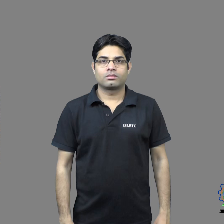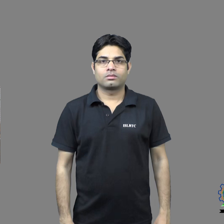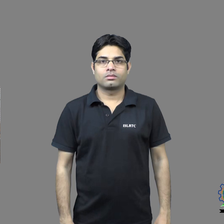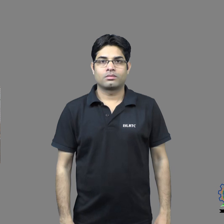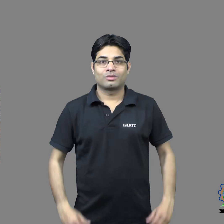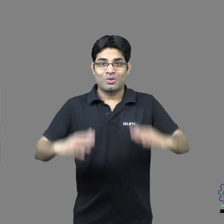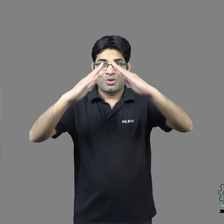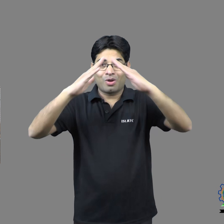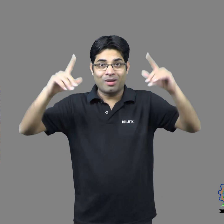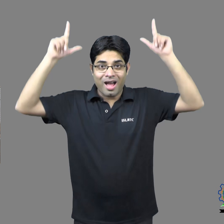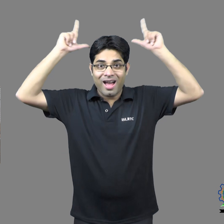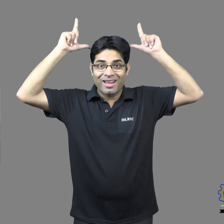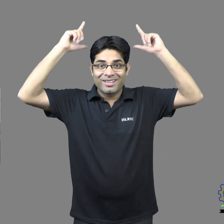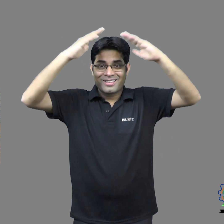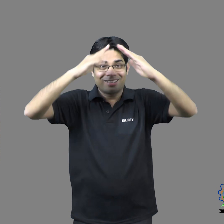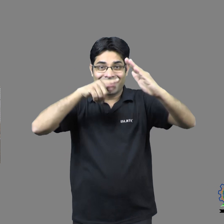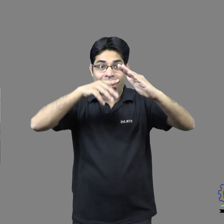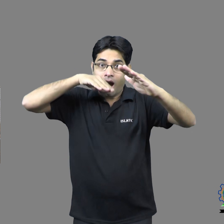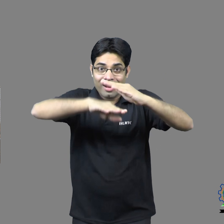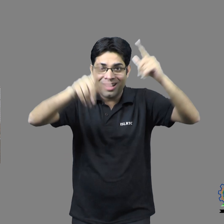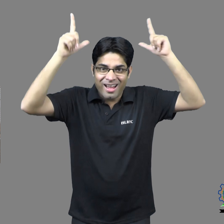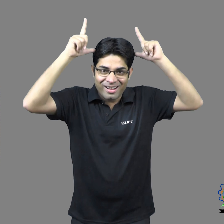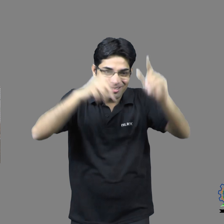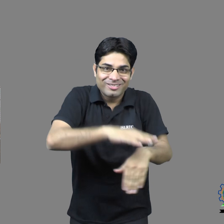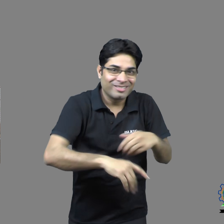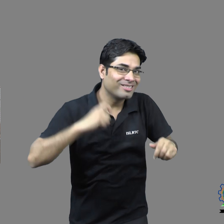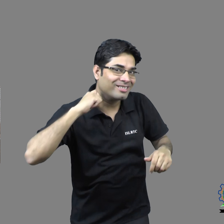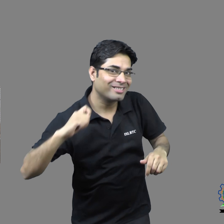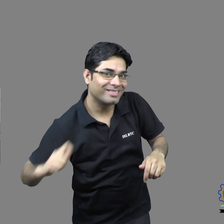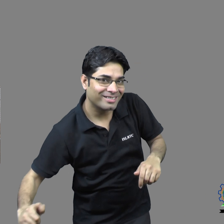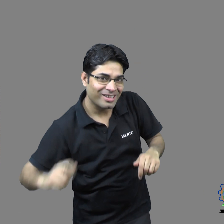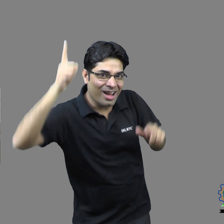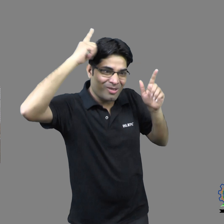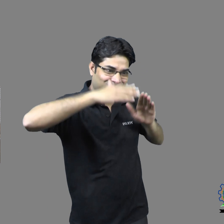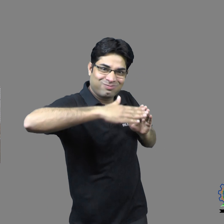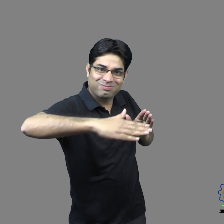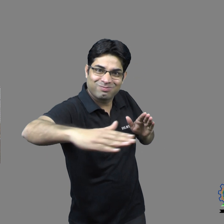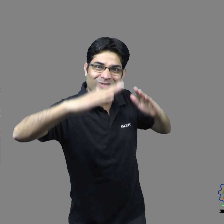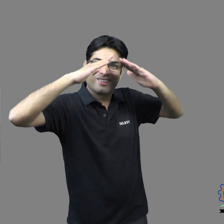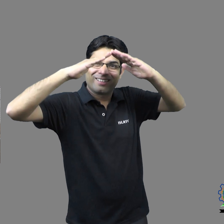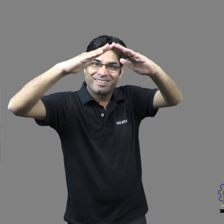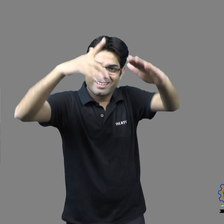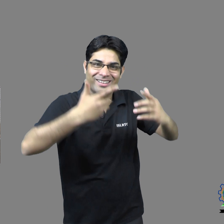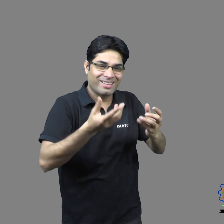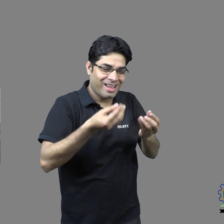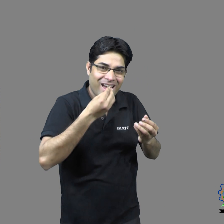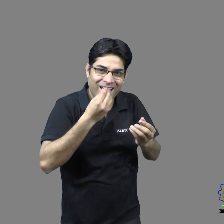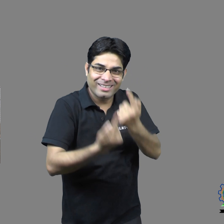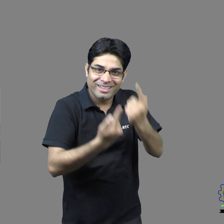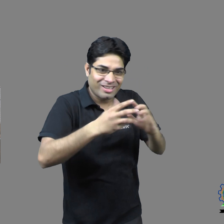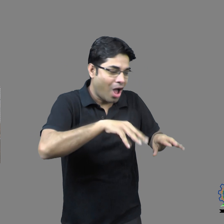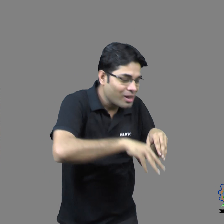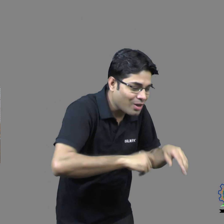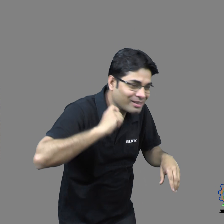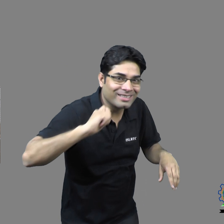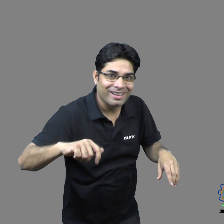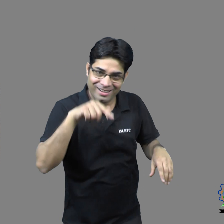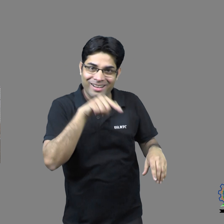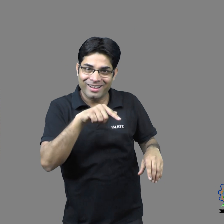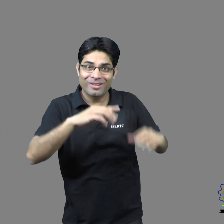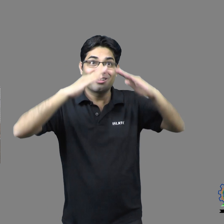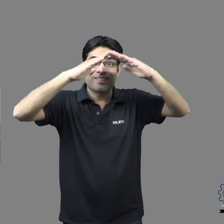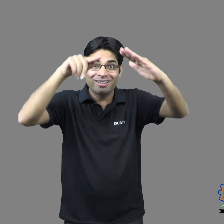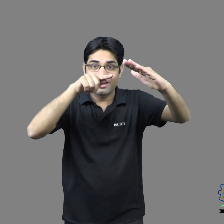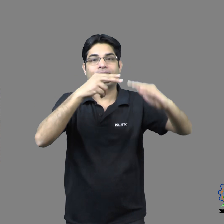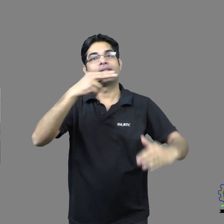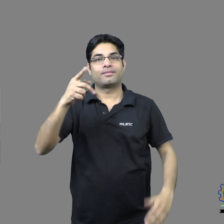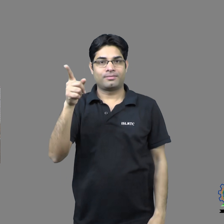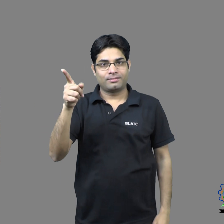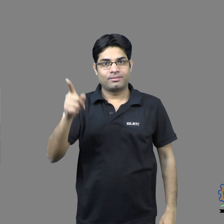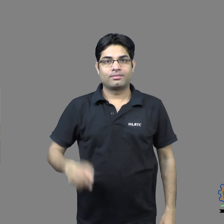Shed Cowshed